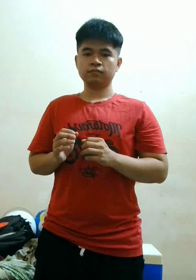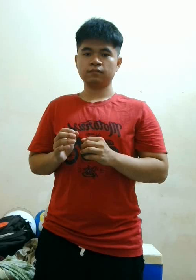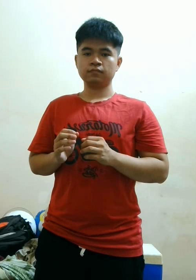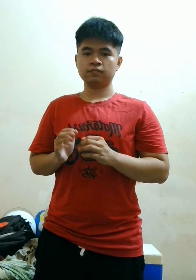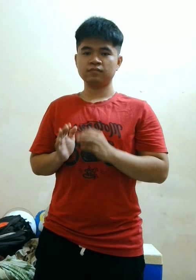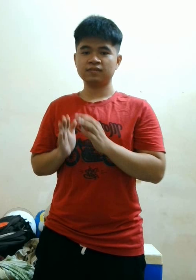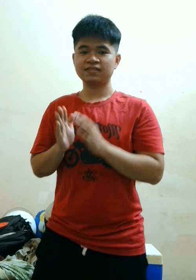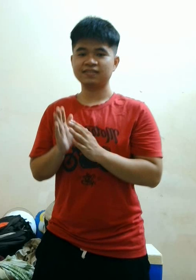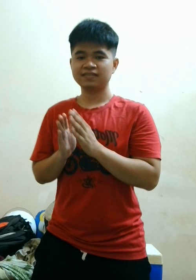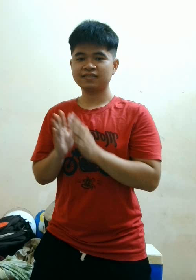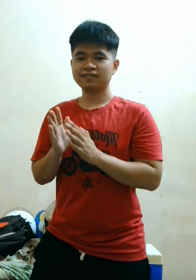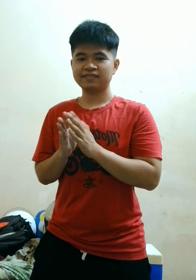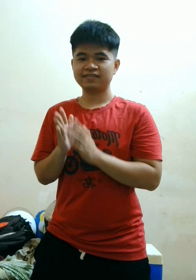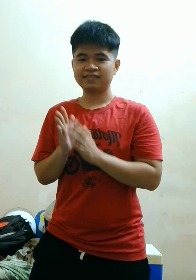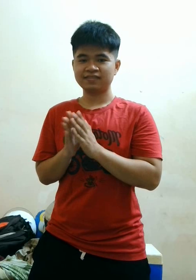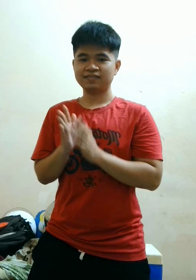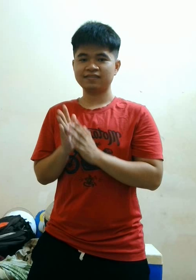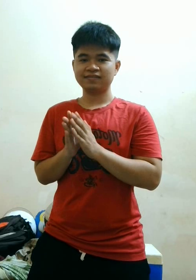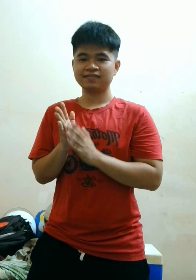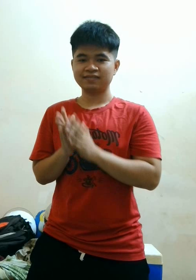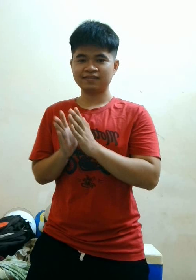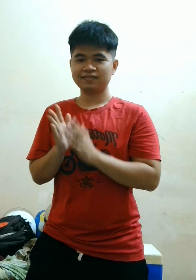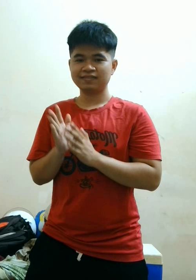hung thu